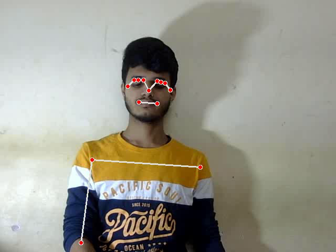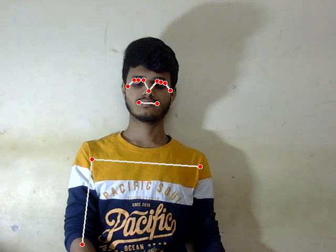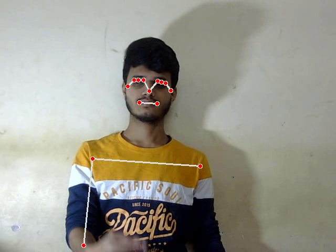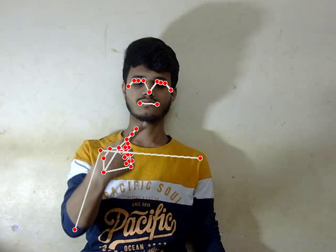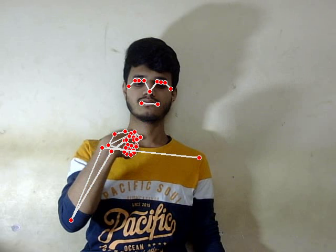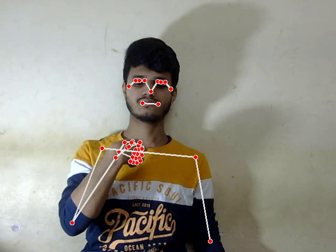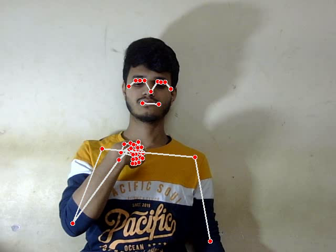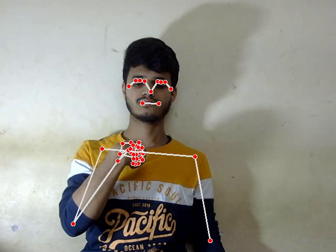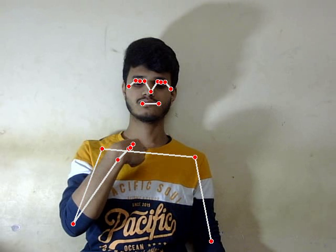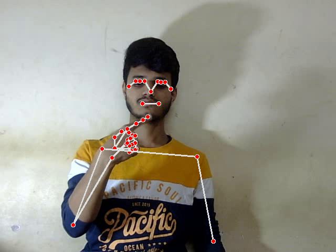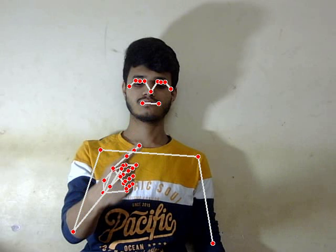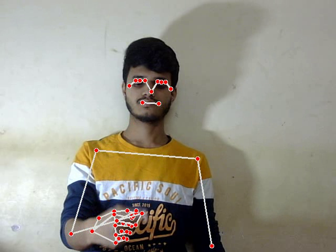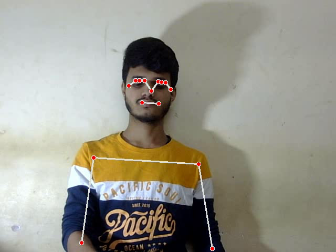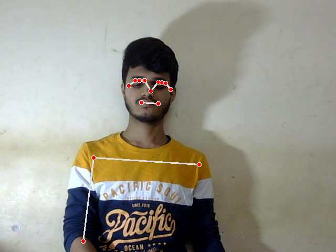I